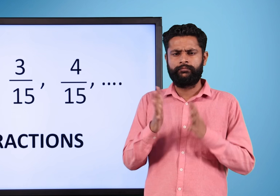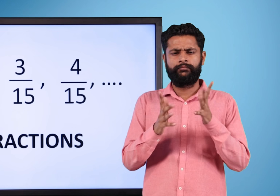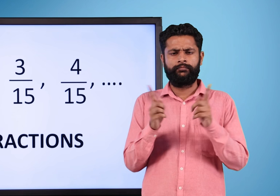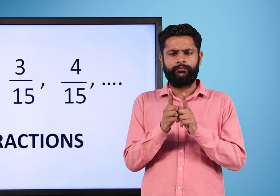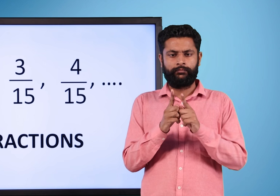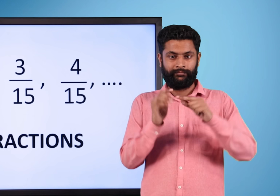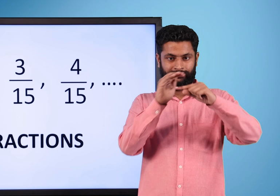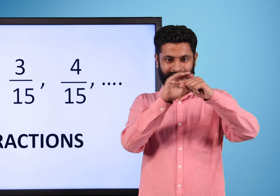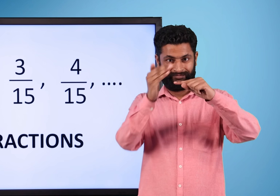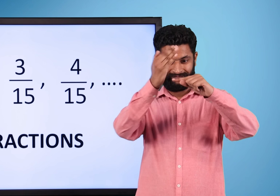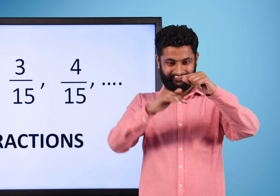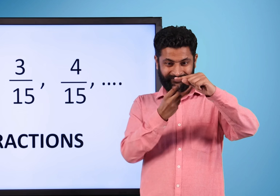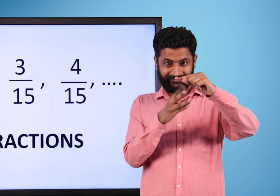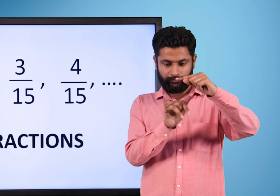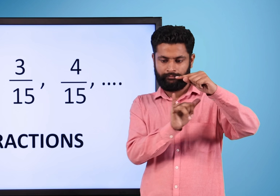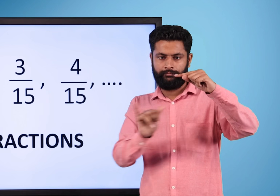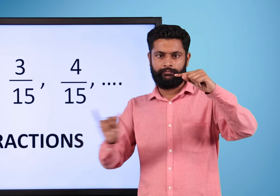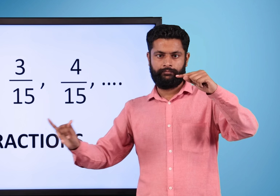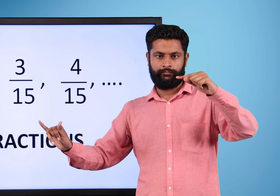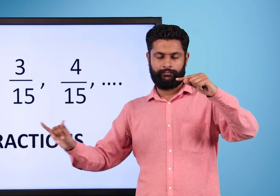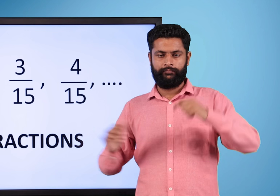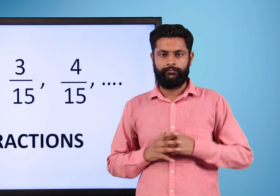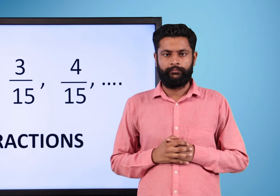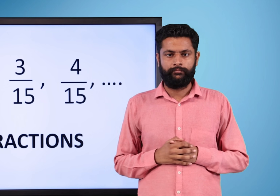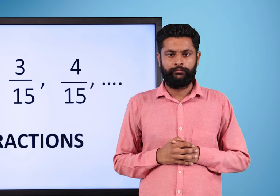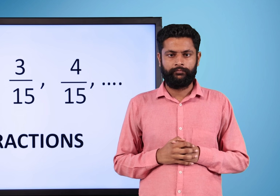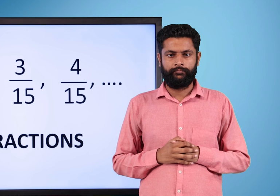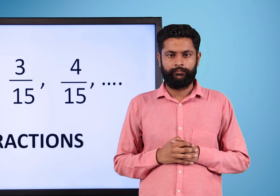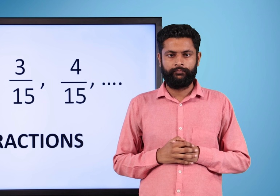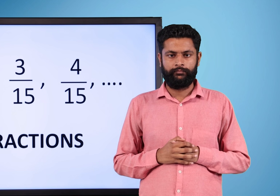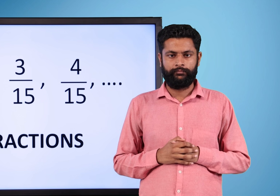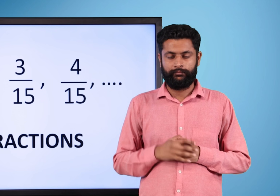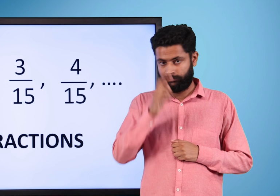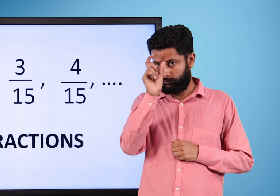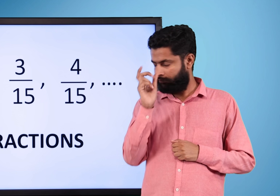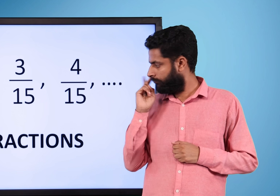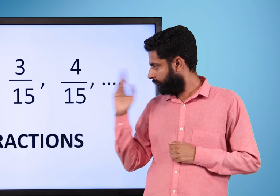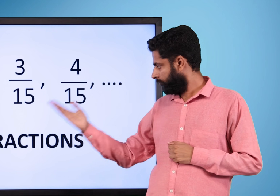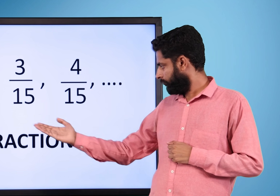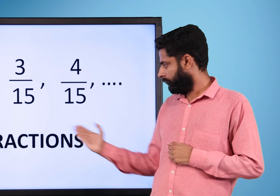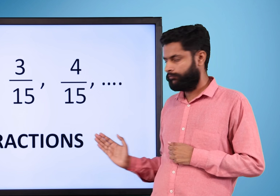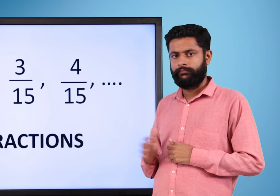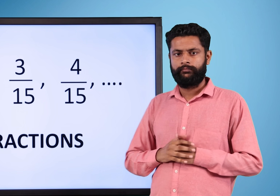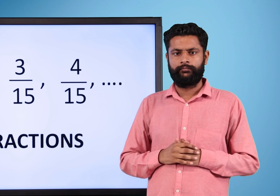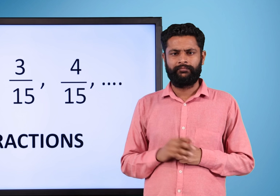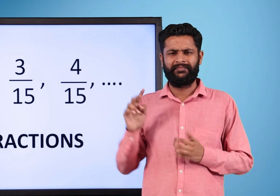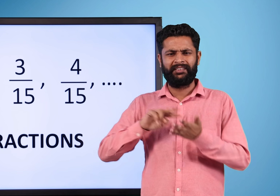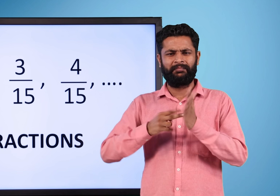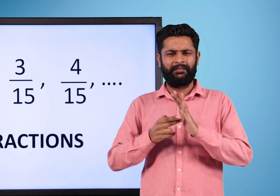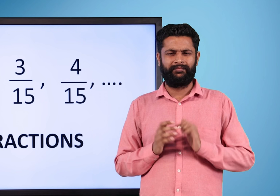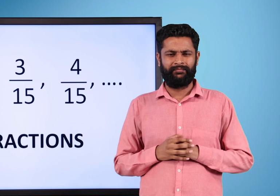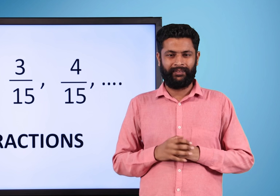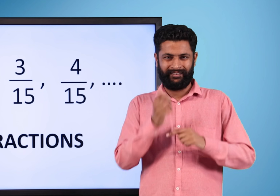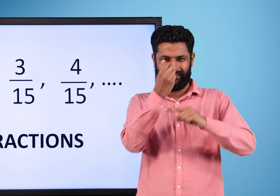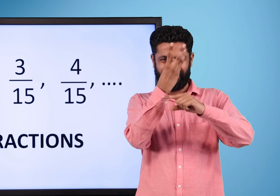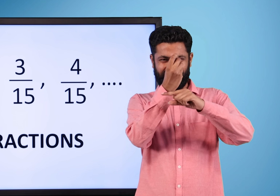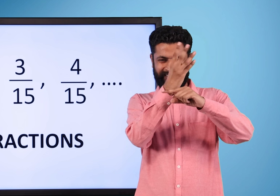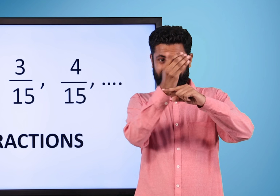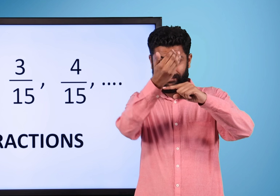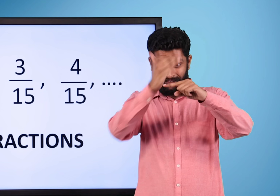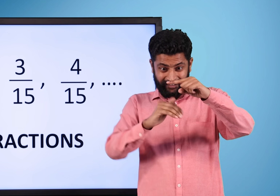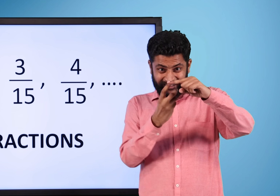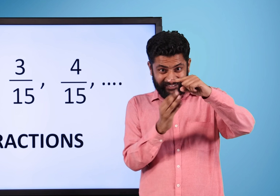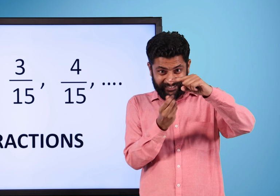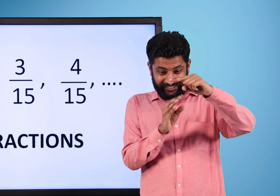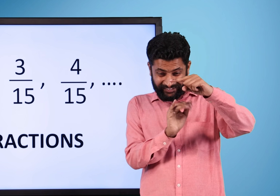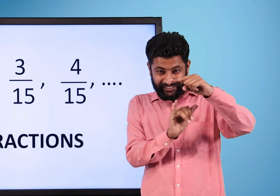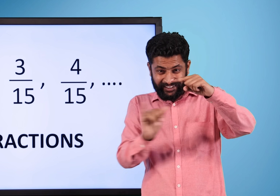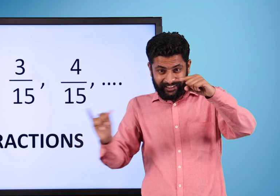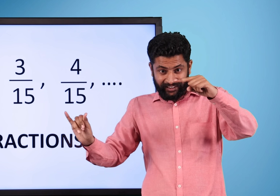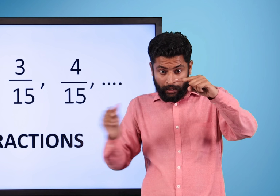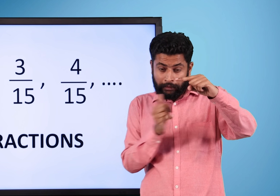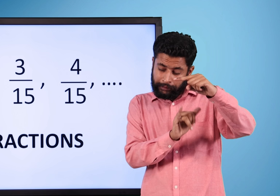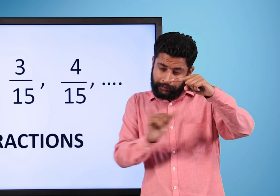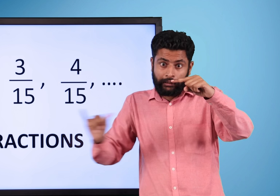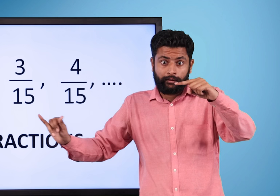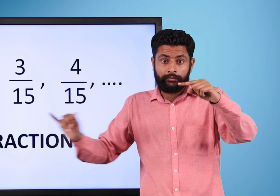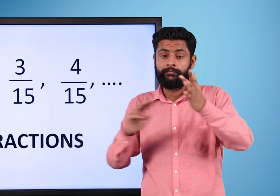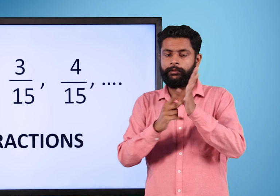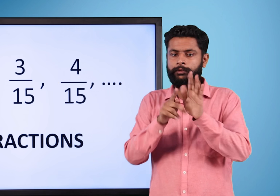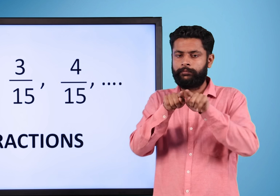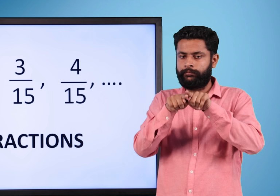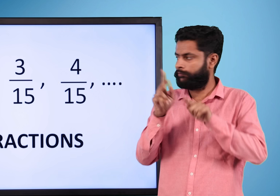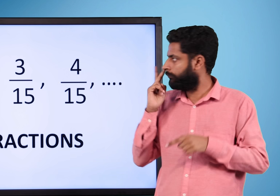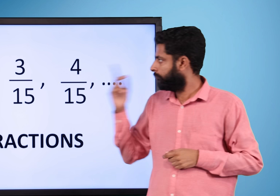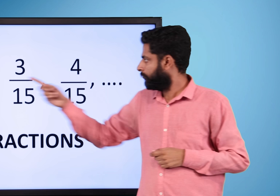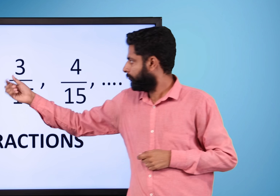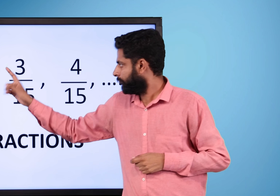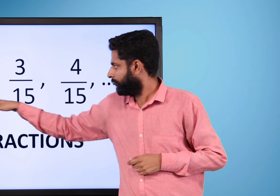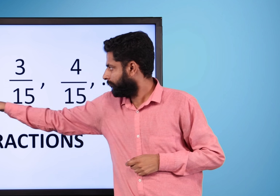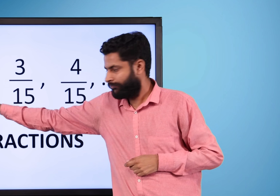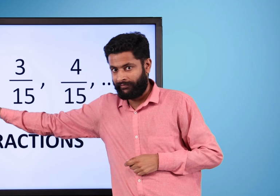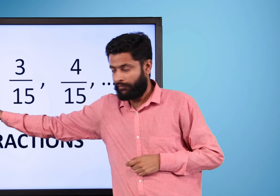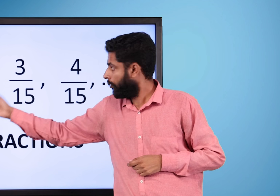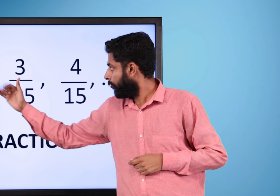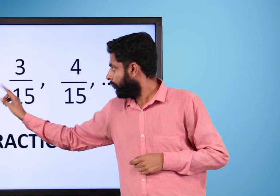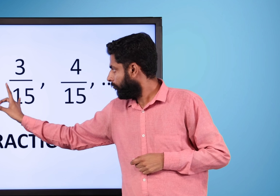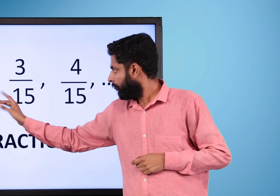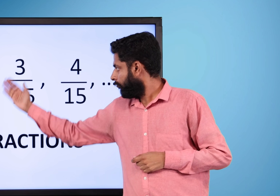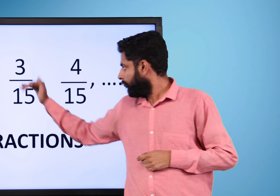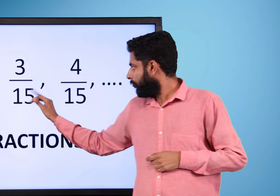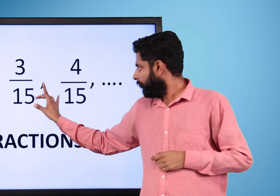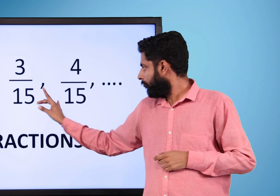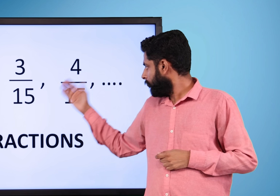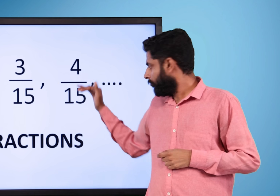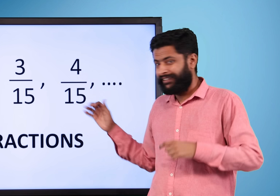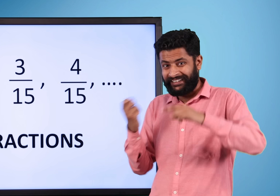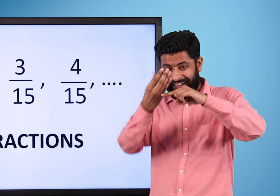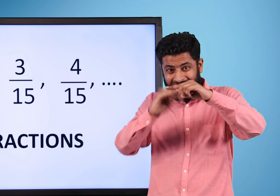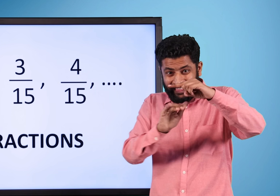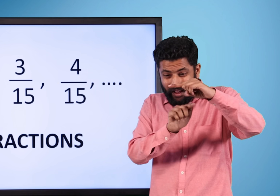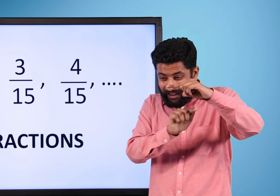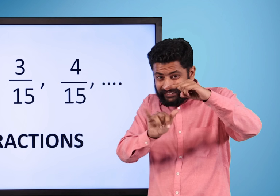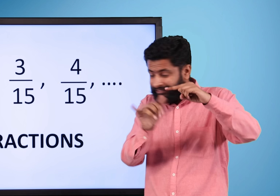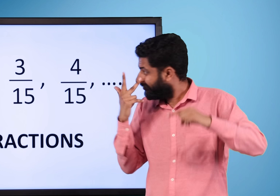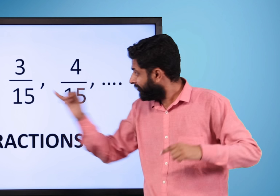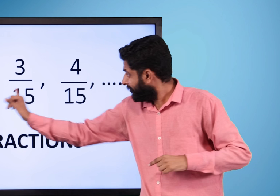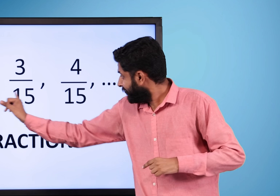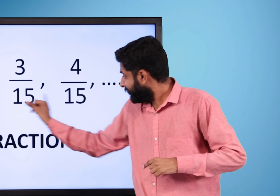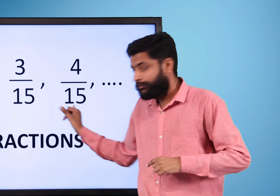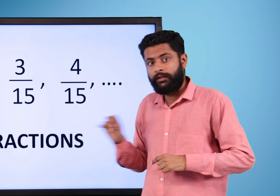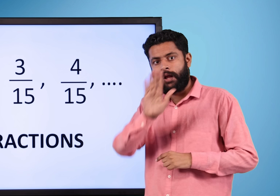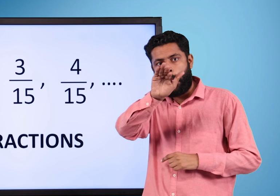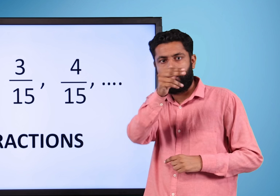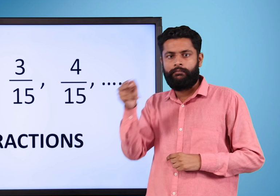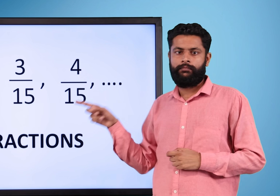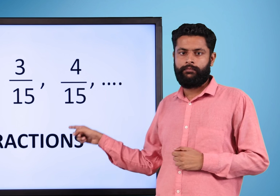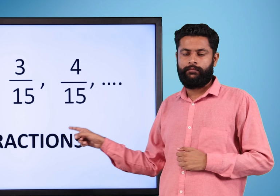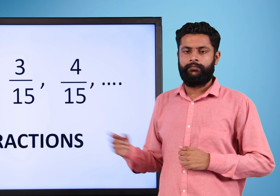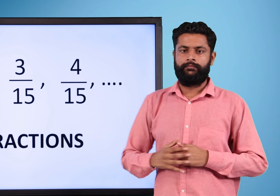This sign means like fraction. Fractions with same denominators are called like fractions. For example, 1/15, 2/15, 3/15, and 8/15 are all like fractions.